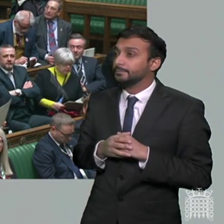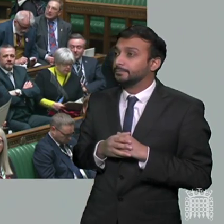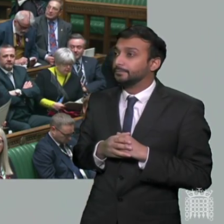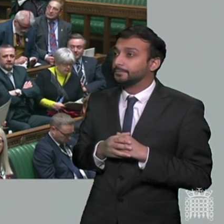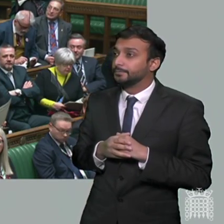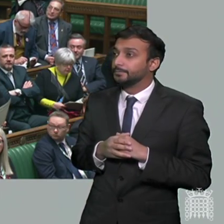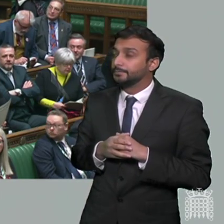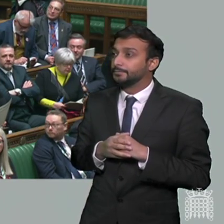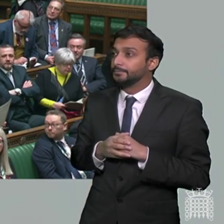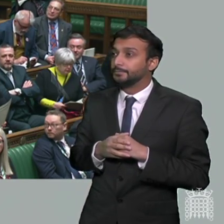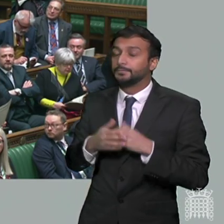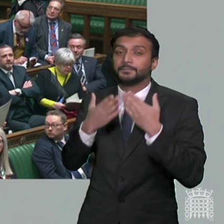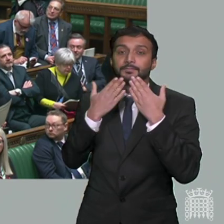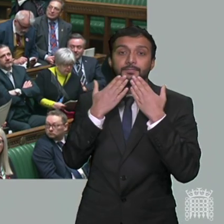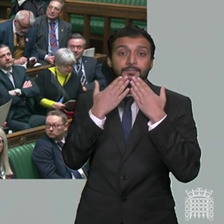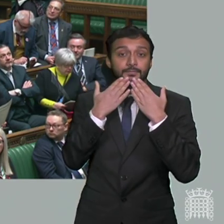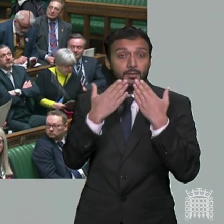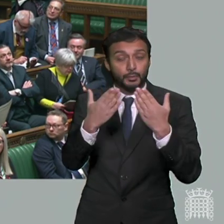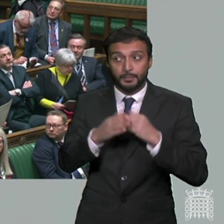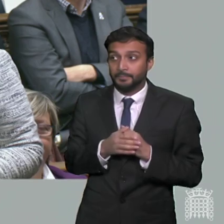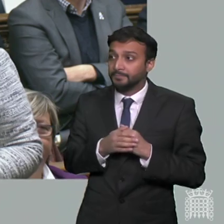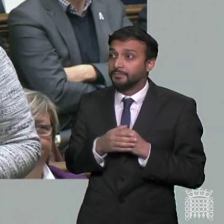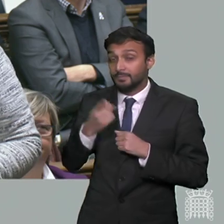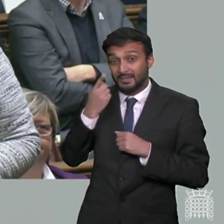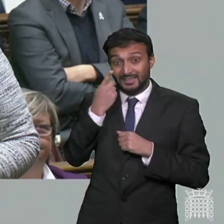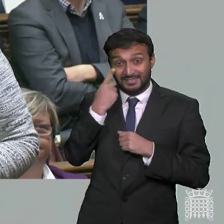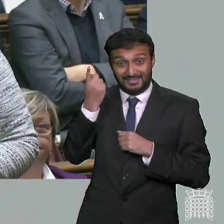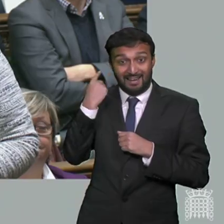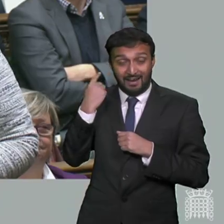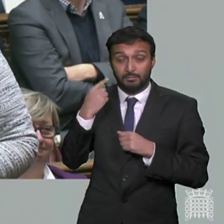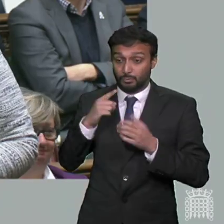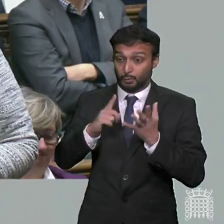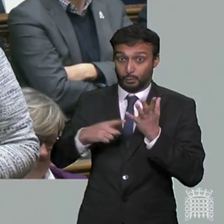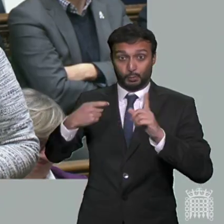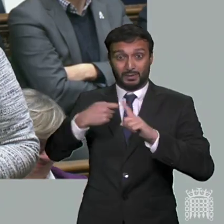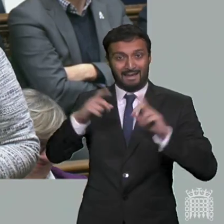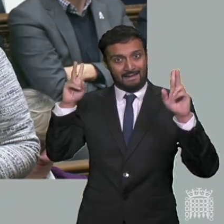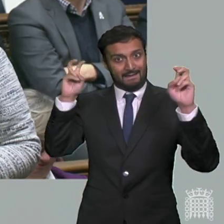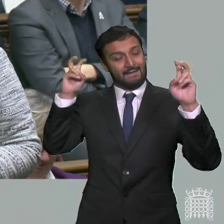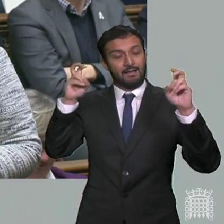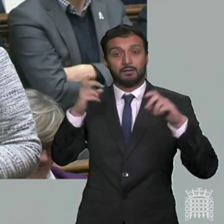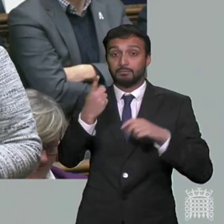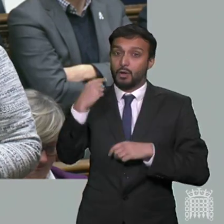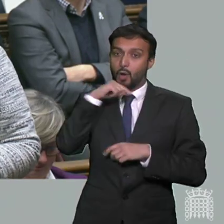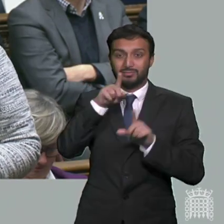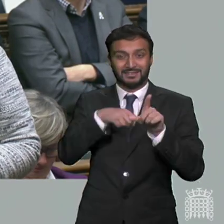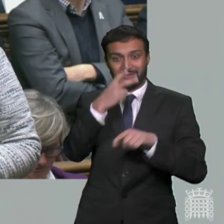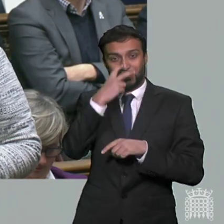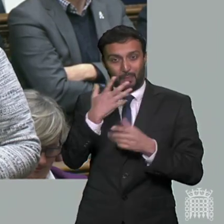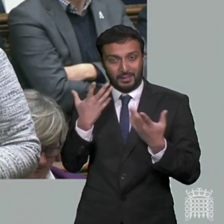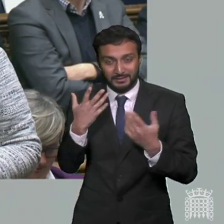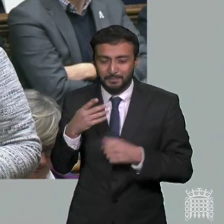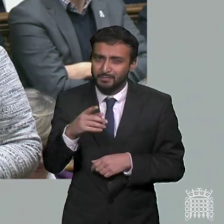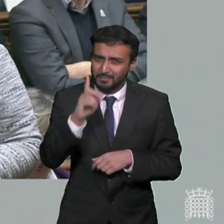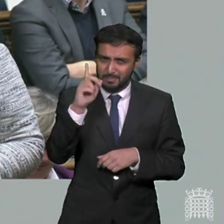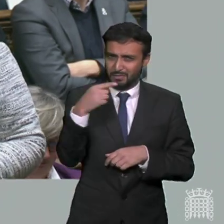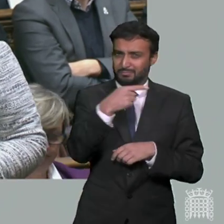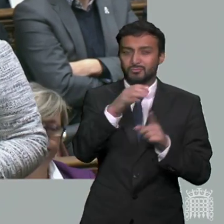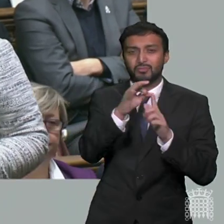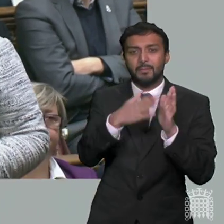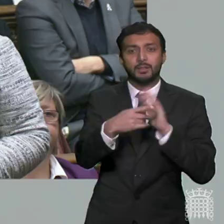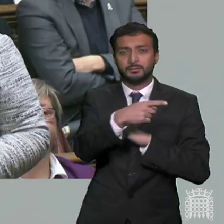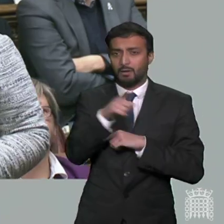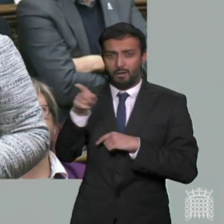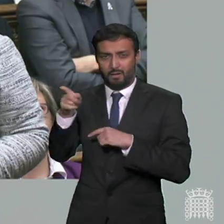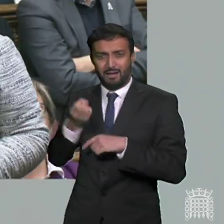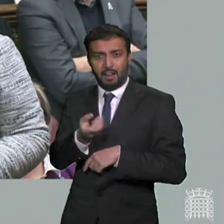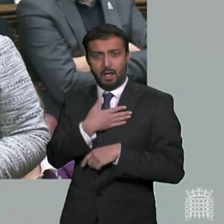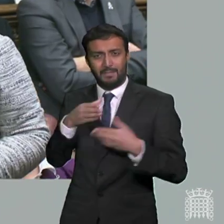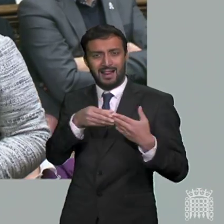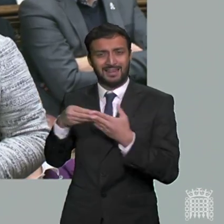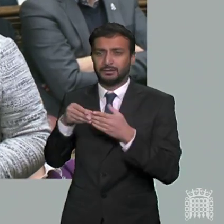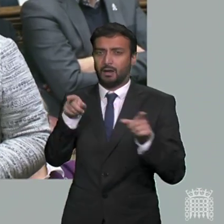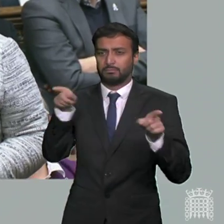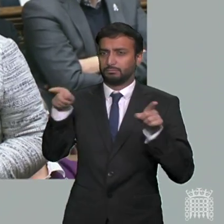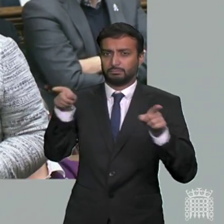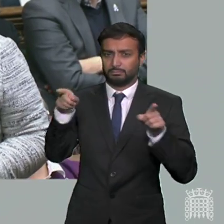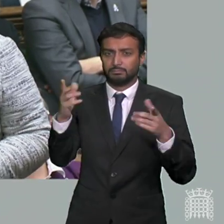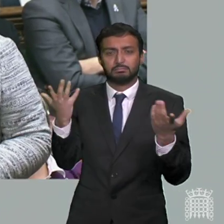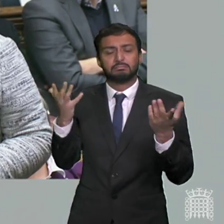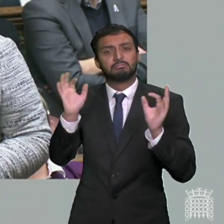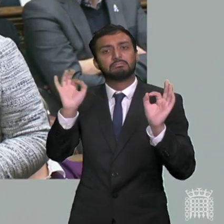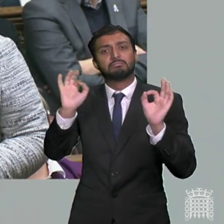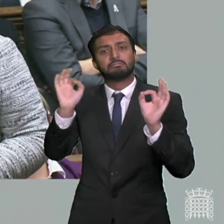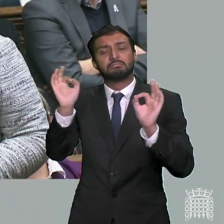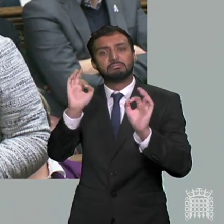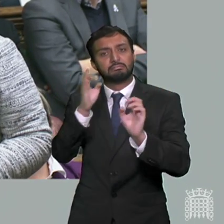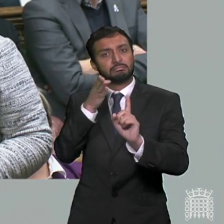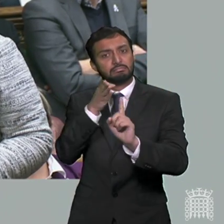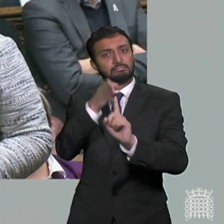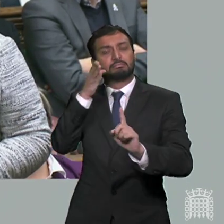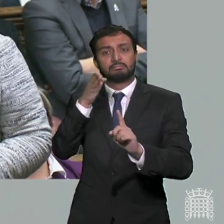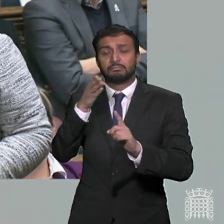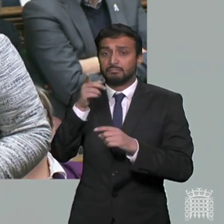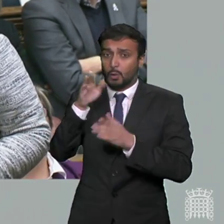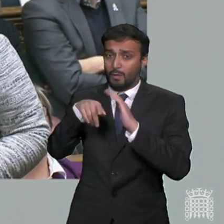Yesterday, the United Kingdom in its current form turned 100 years old, but neither the Prime Minister nor the leader of the Labour party seemed to recognise the challenge of the Supreme Court ruling as to the very nature of the Union.